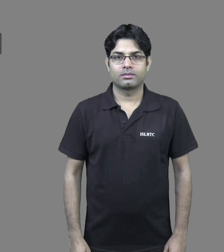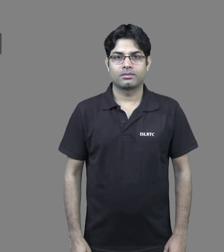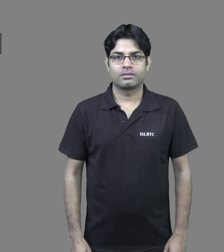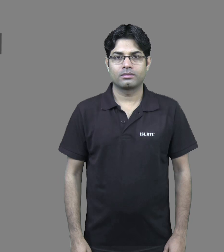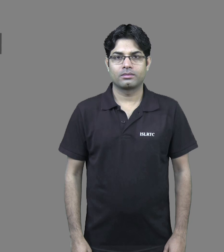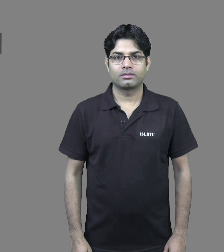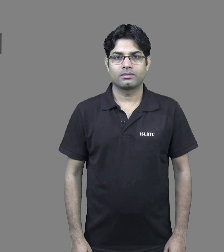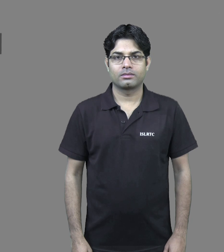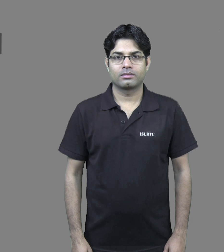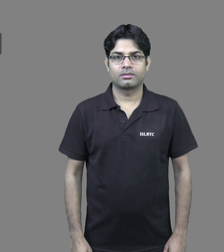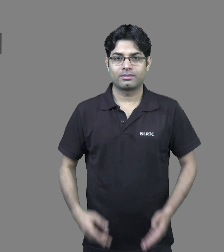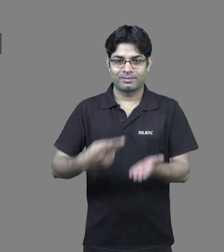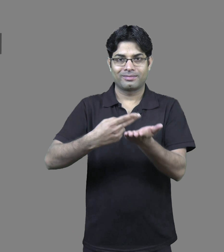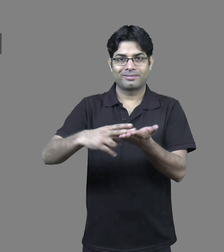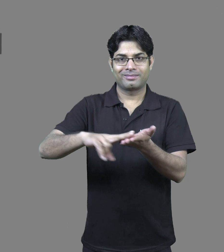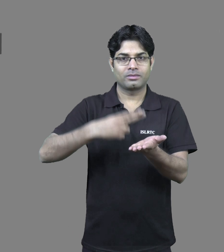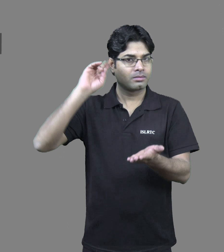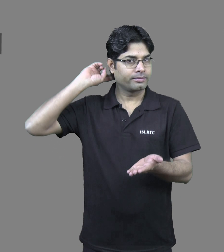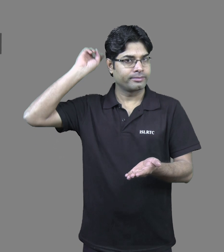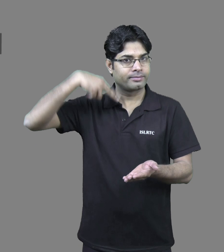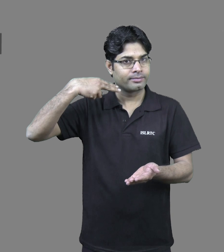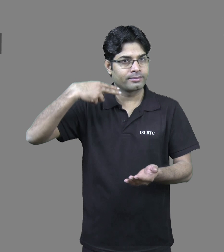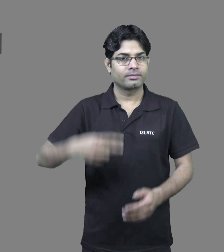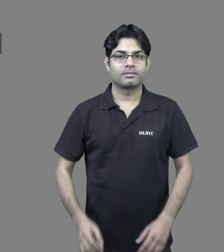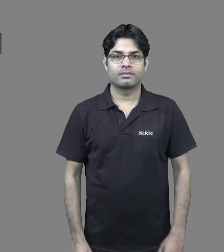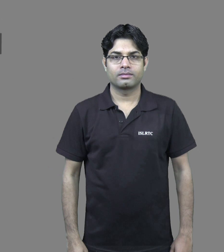Bald